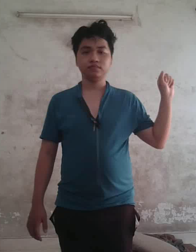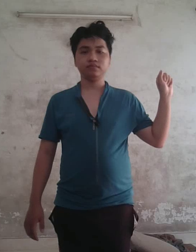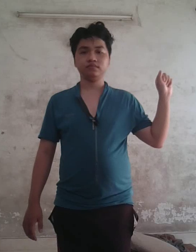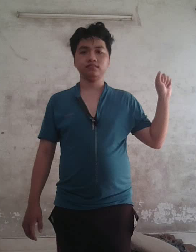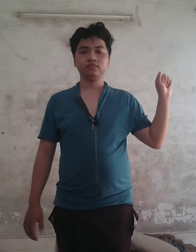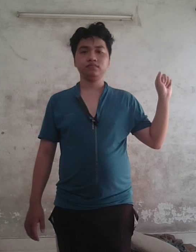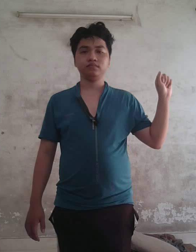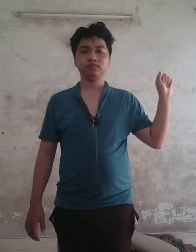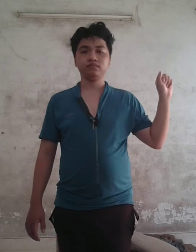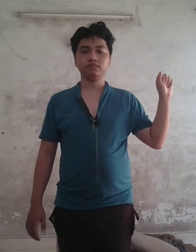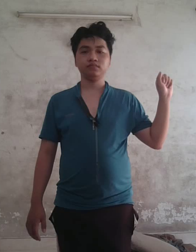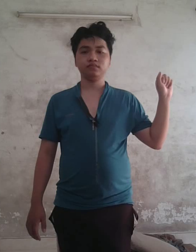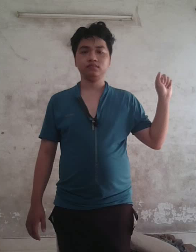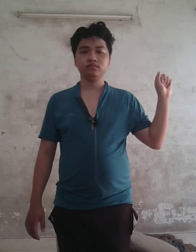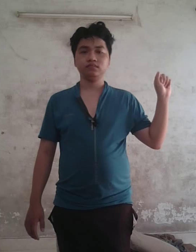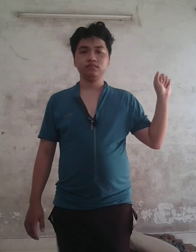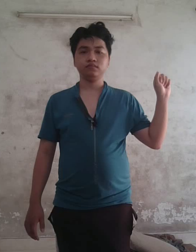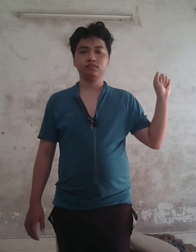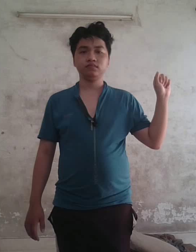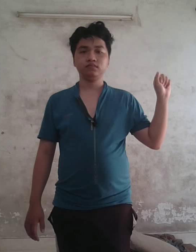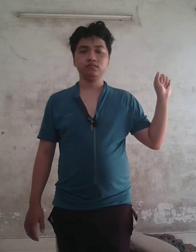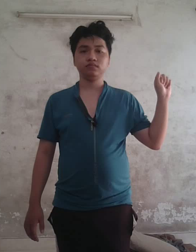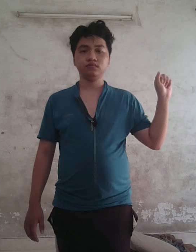a